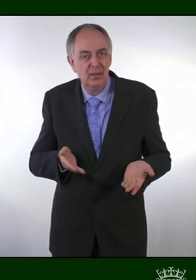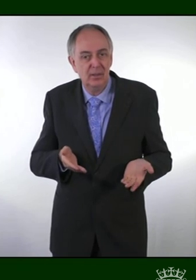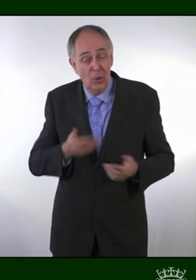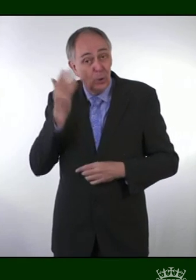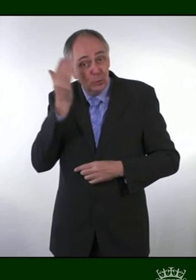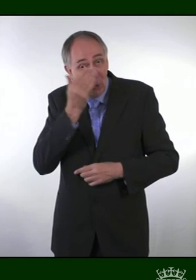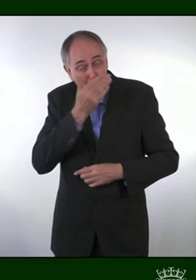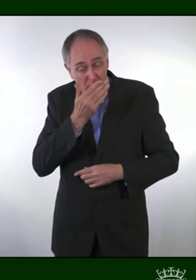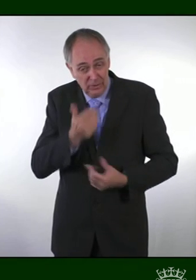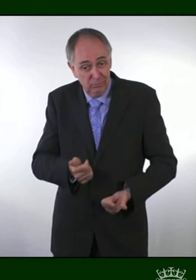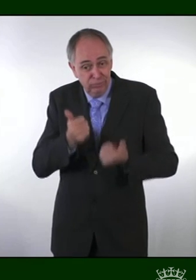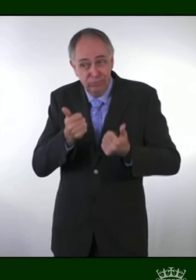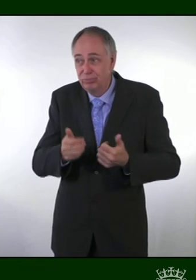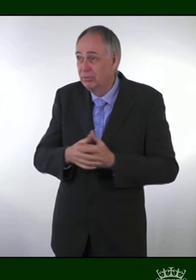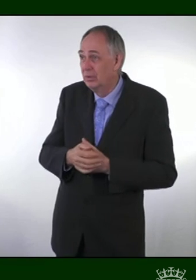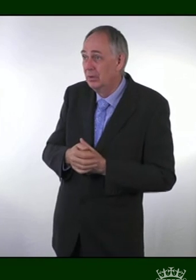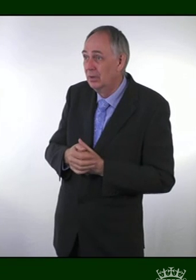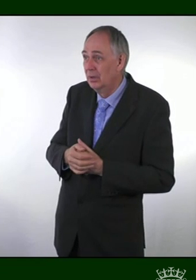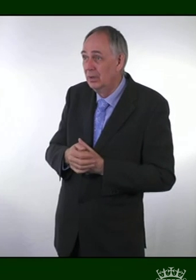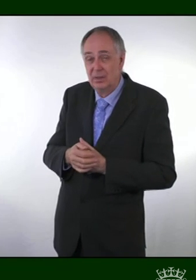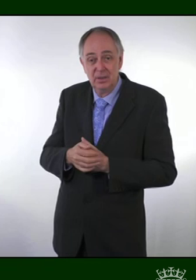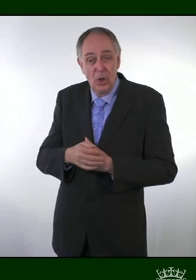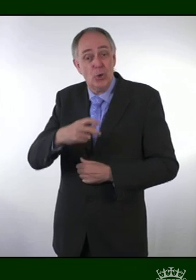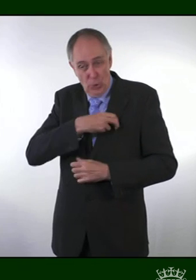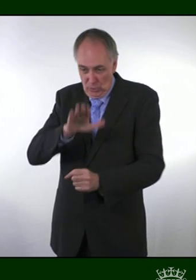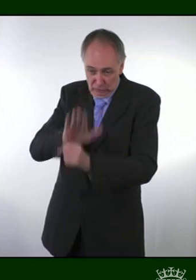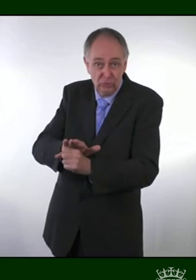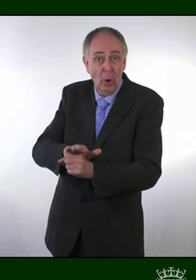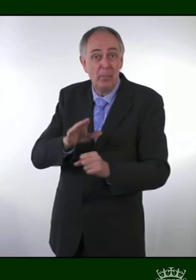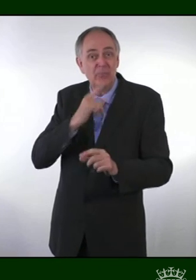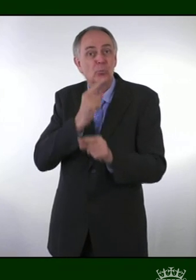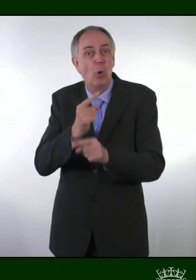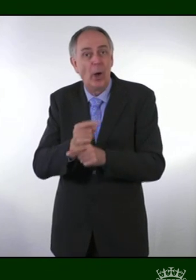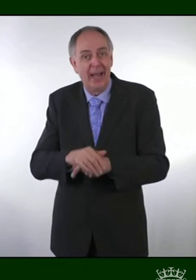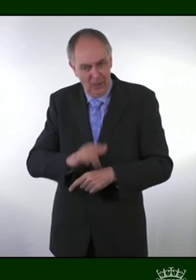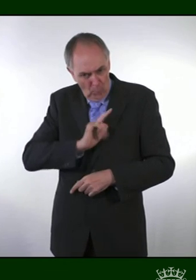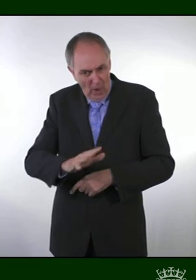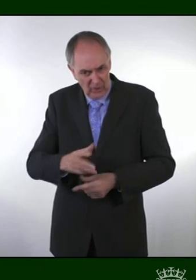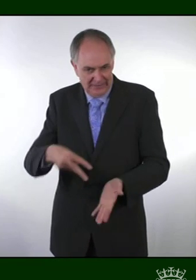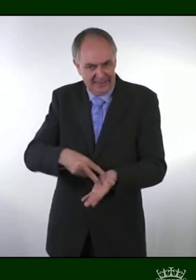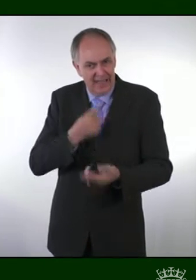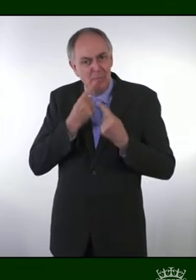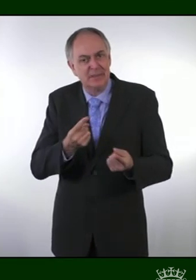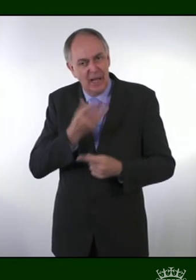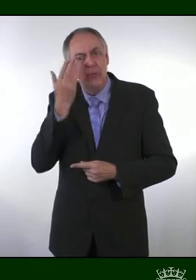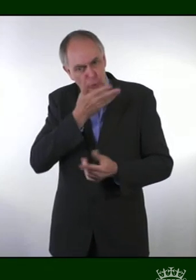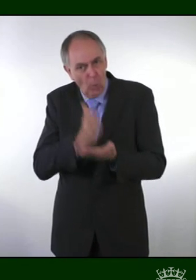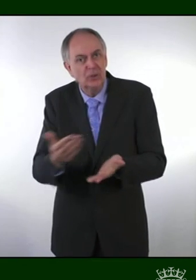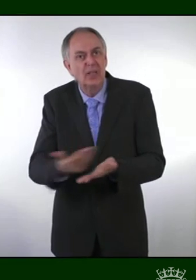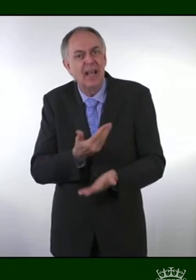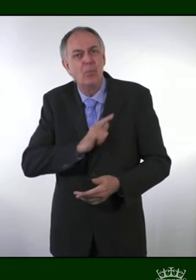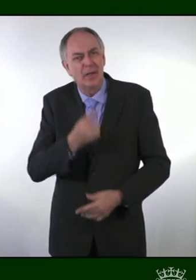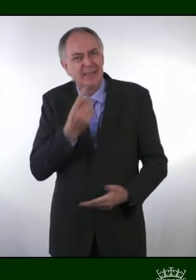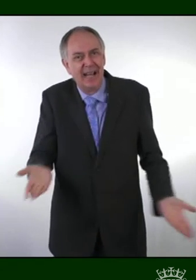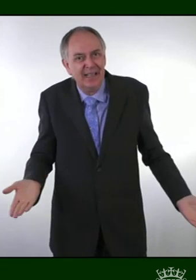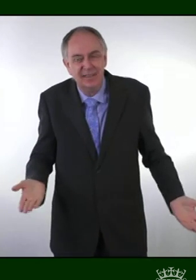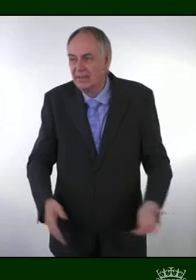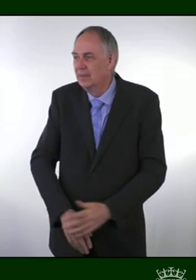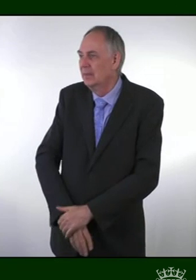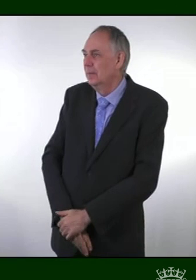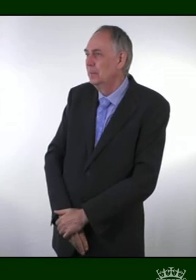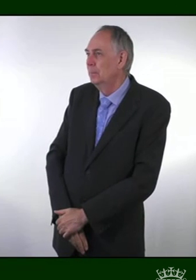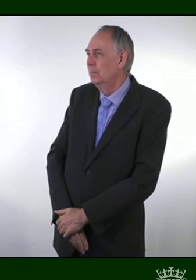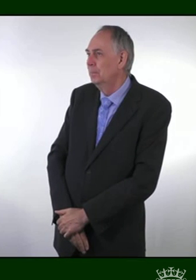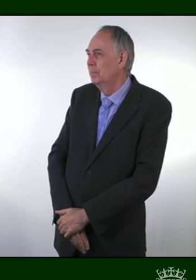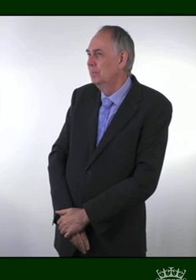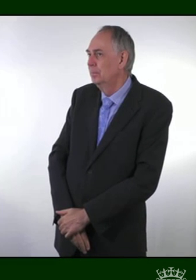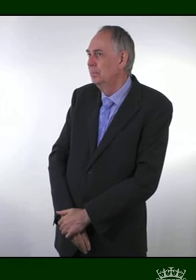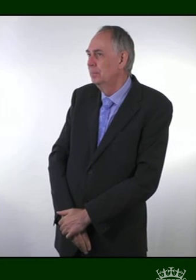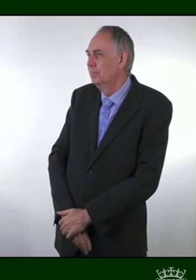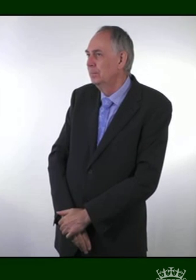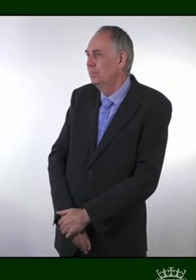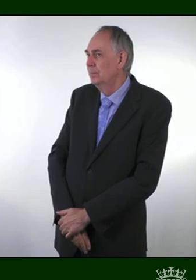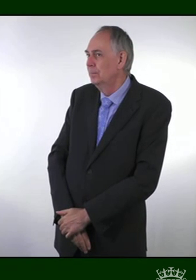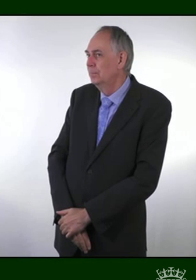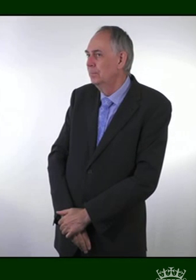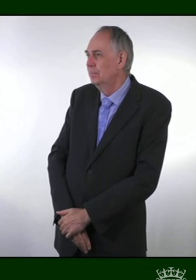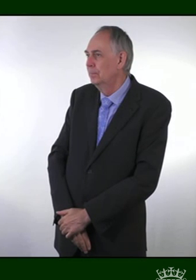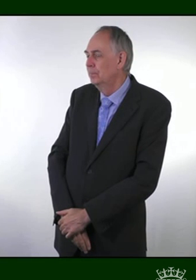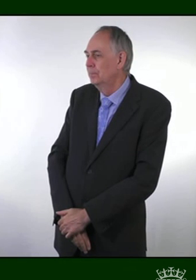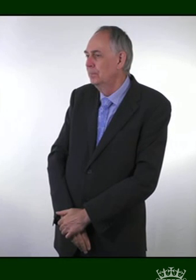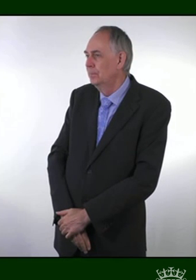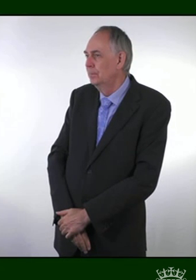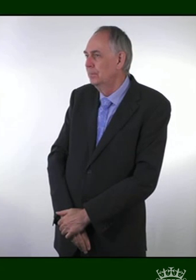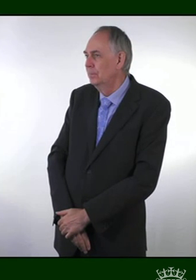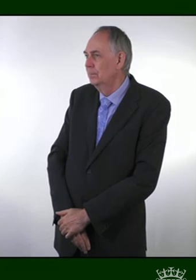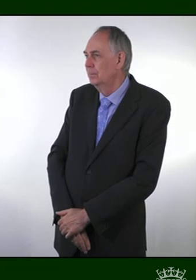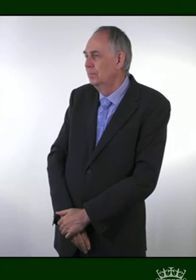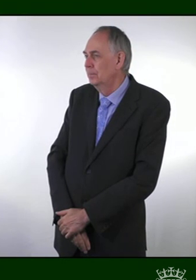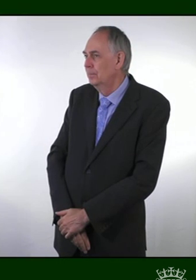A great ox has stood upon his tongue. Let him now say that schools are safe to go back to.